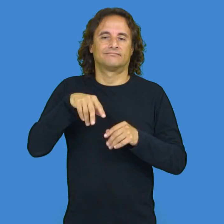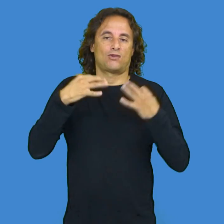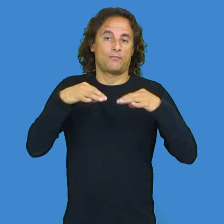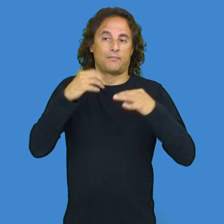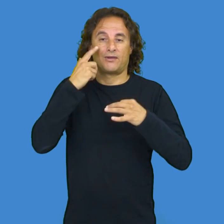normal